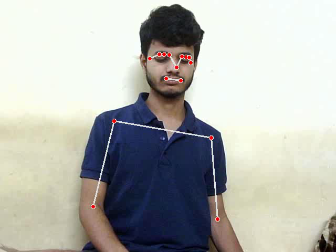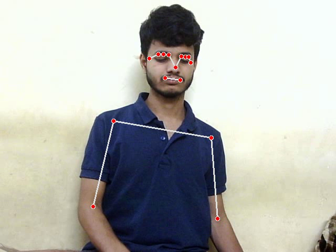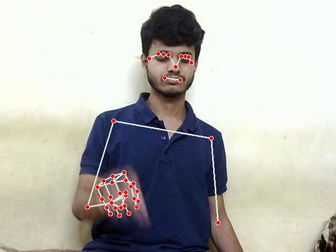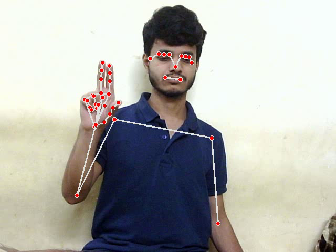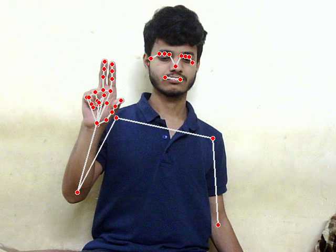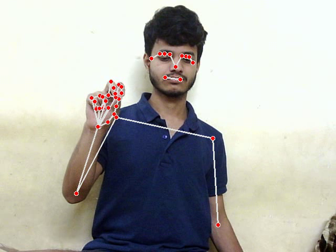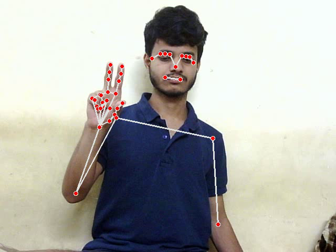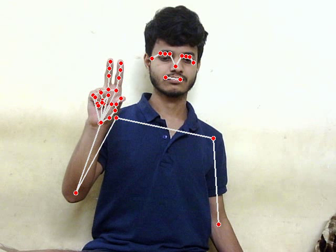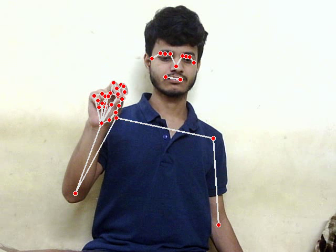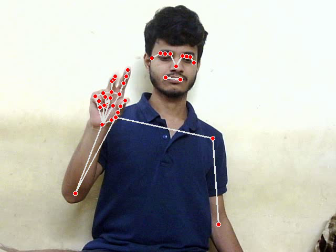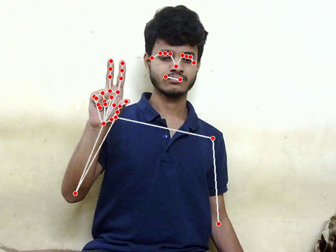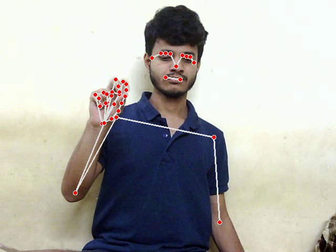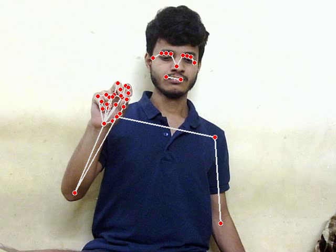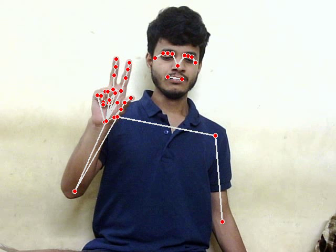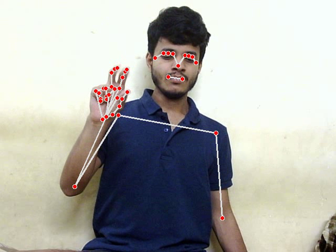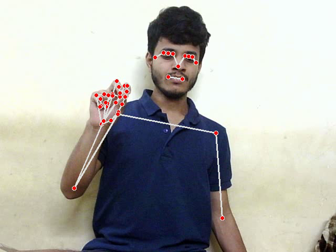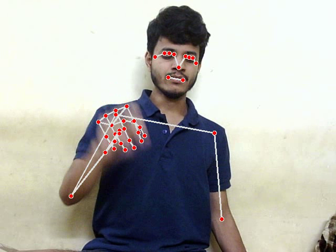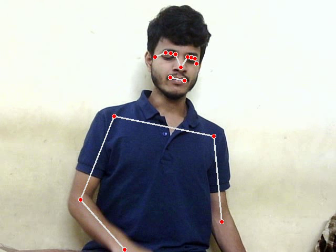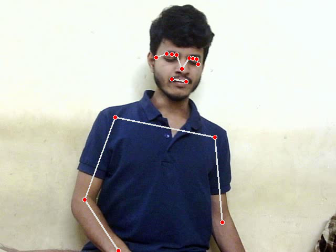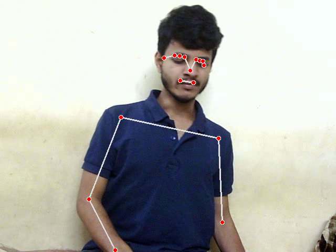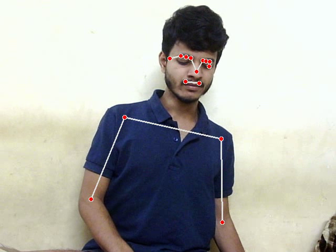no